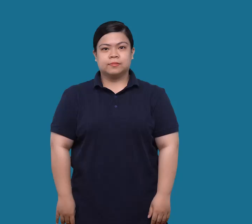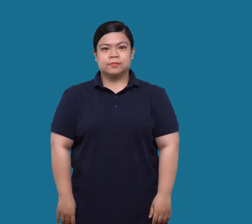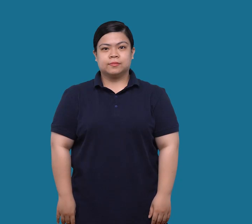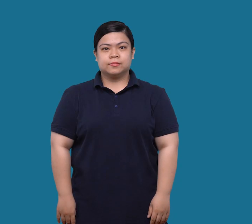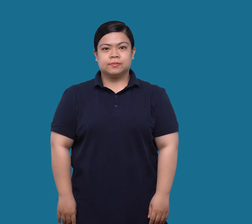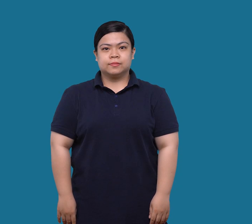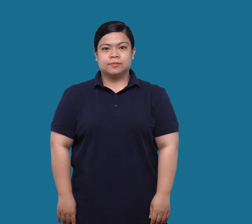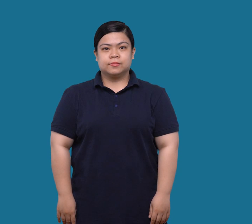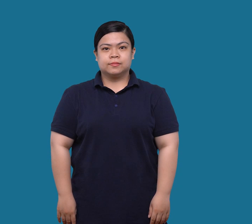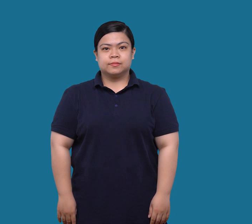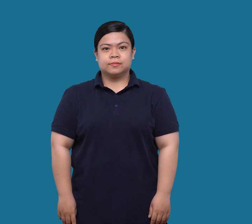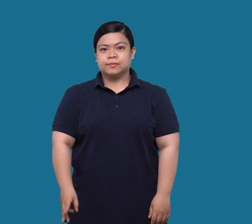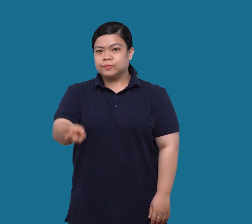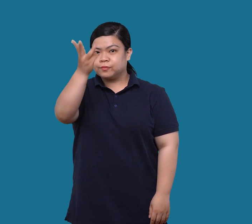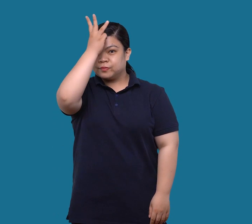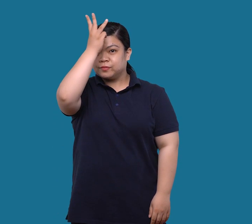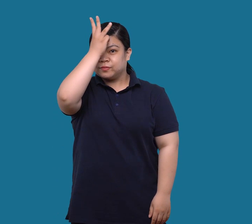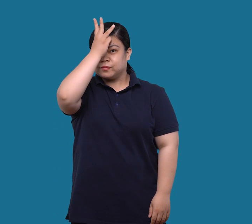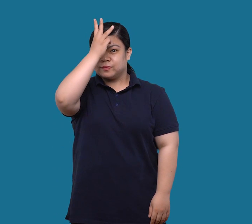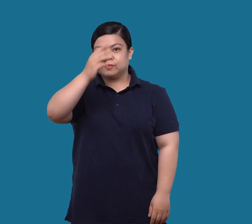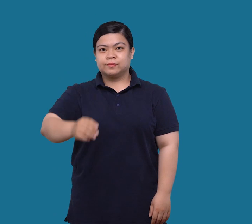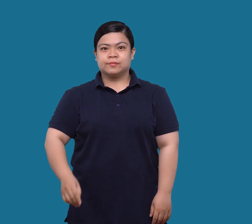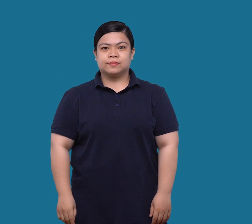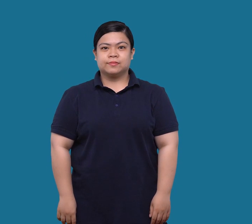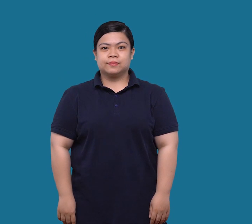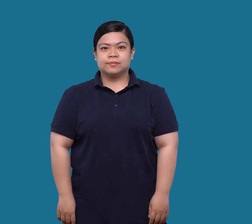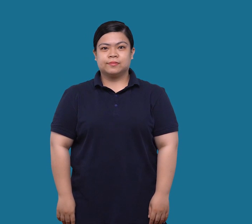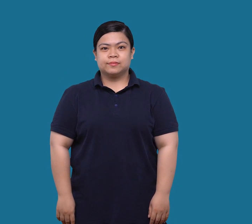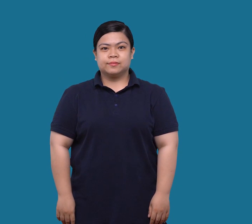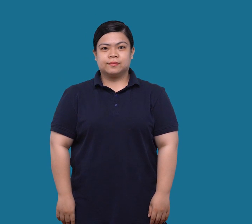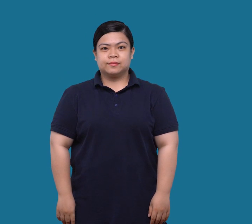Mã Lai (nước Ma-lai-xi-a)